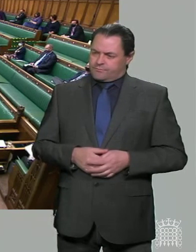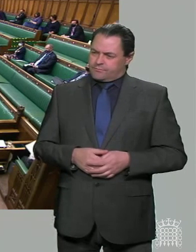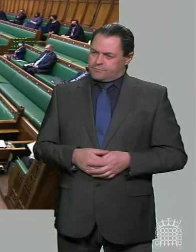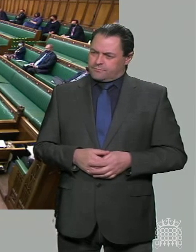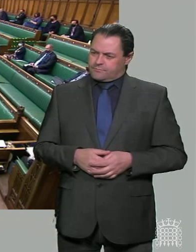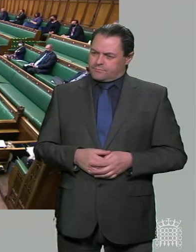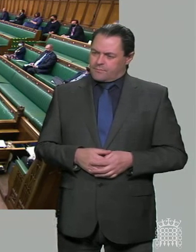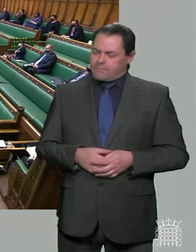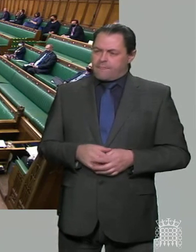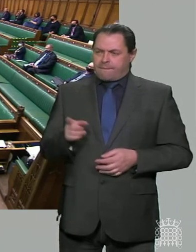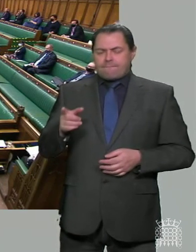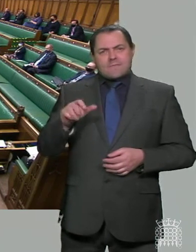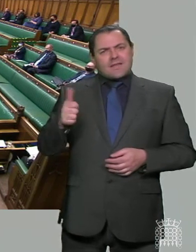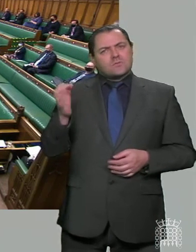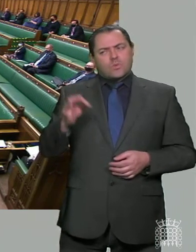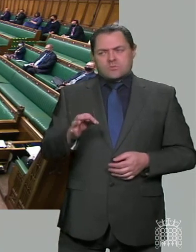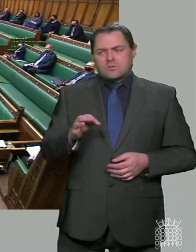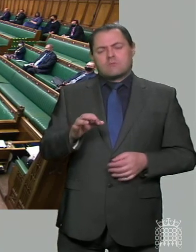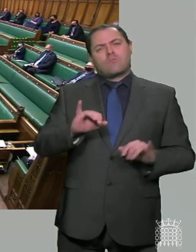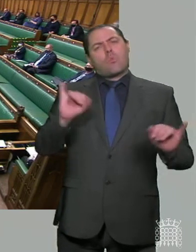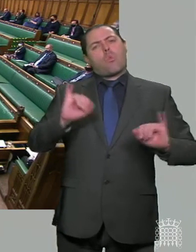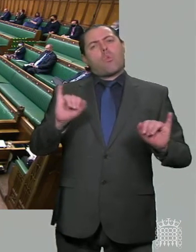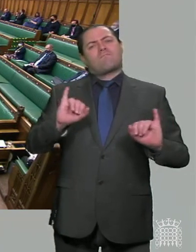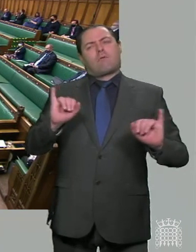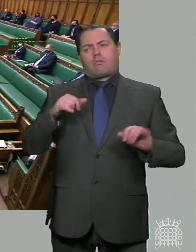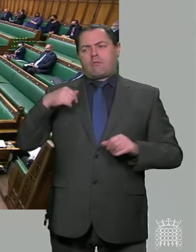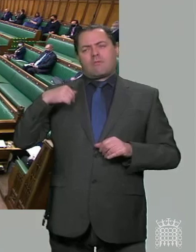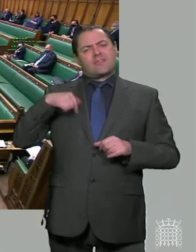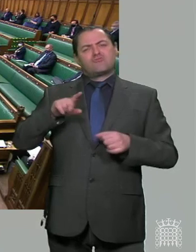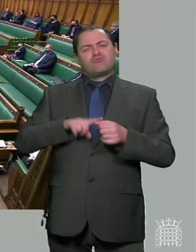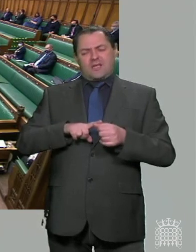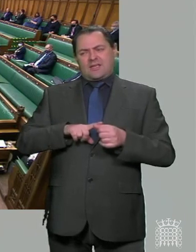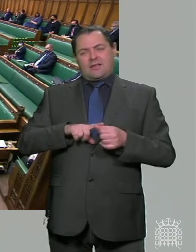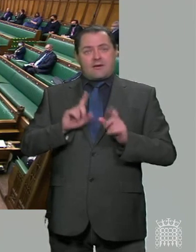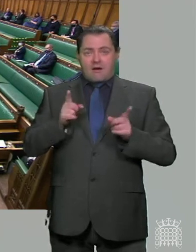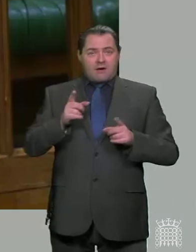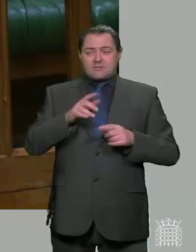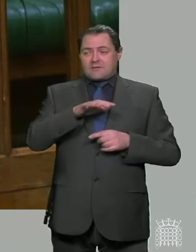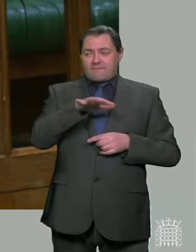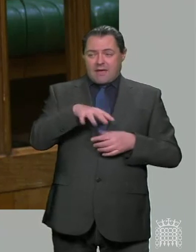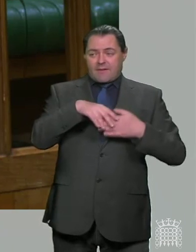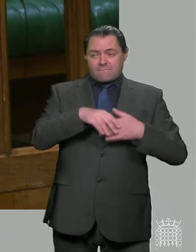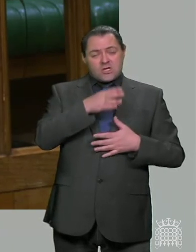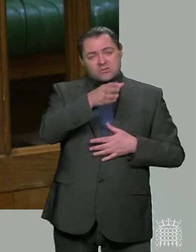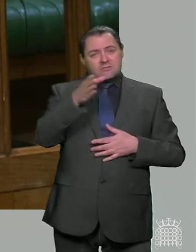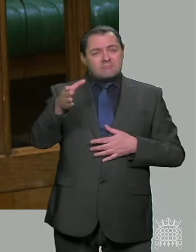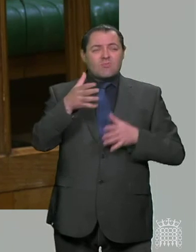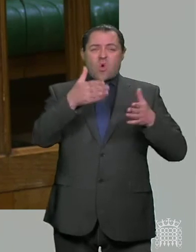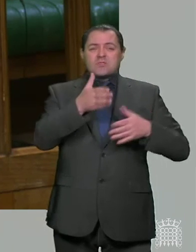One of the many awful things about the past year has been the inability to visit family and friends in hospital.